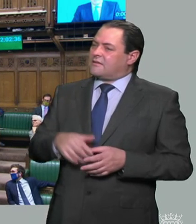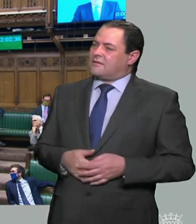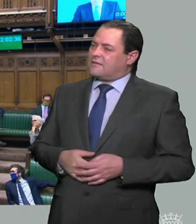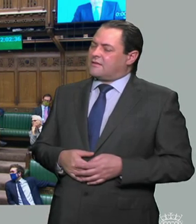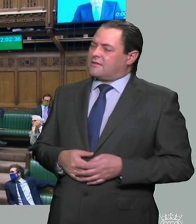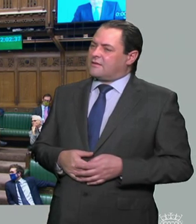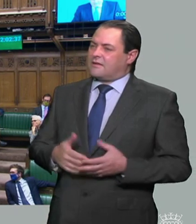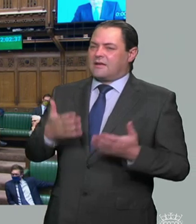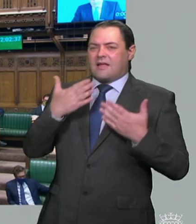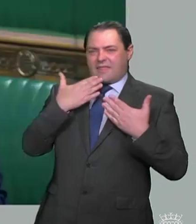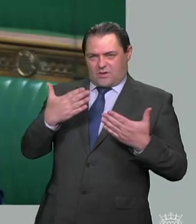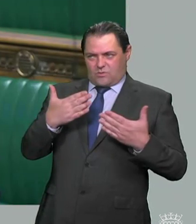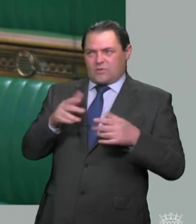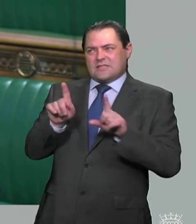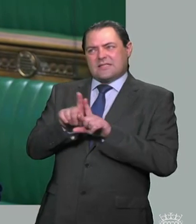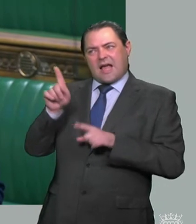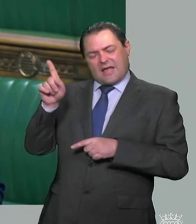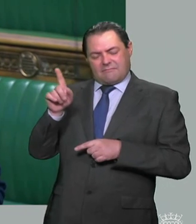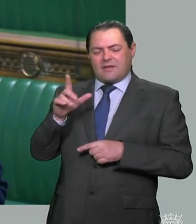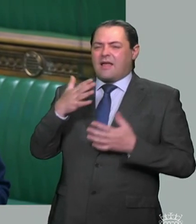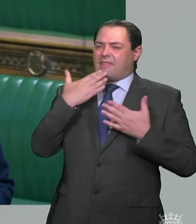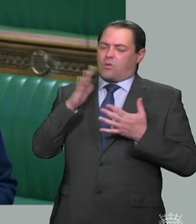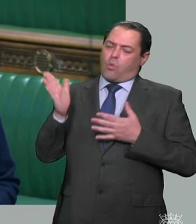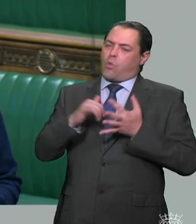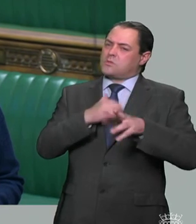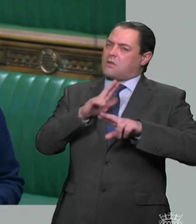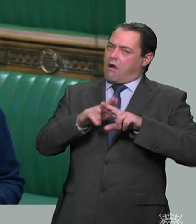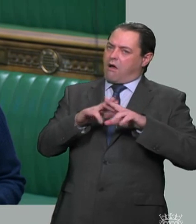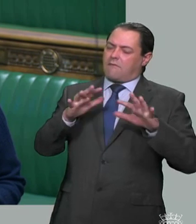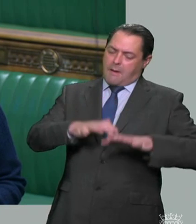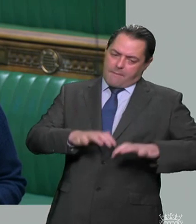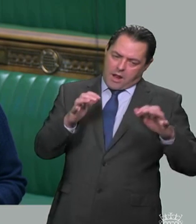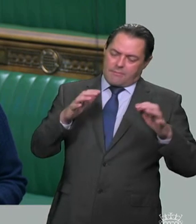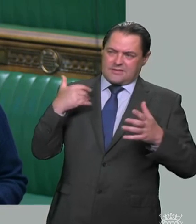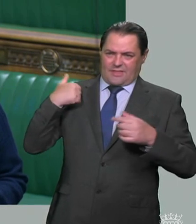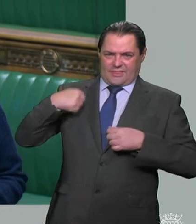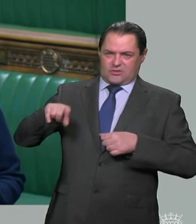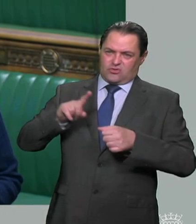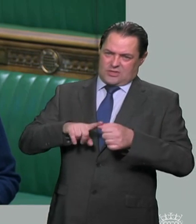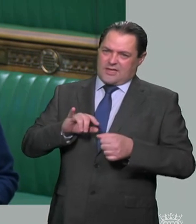I echo the Prime Minister’s thanks to all our staff for their hard work this last year.